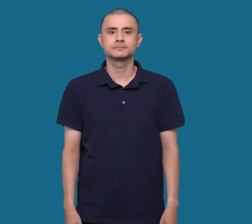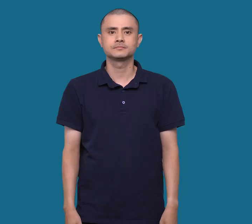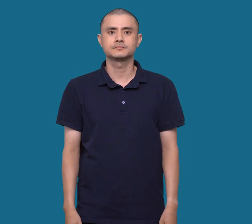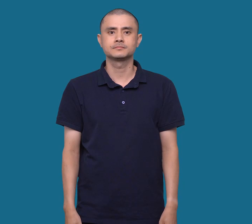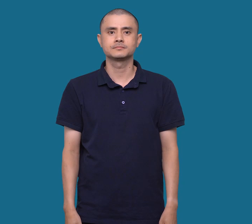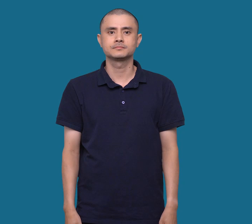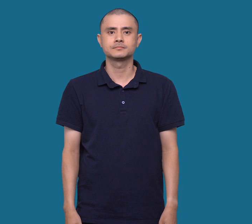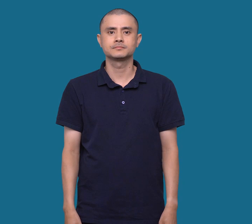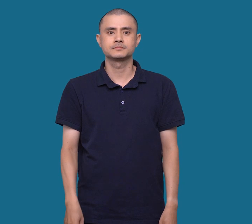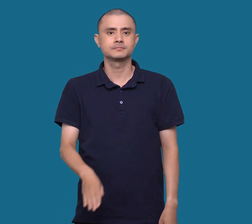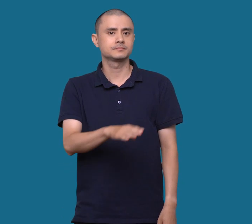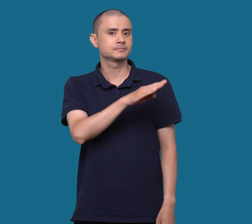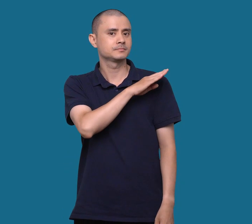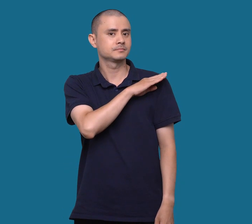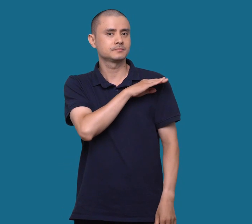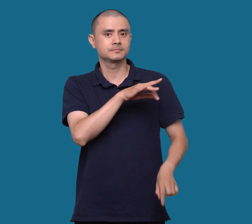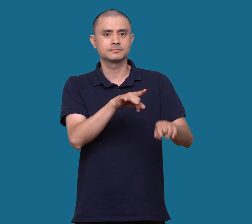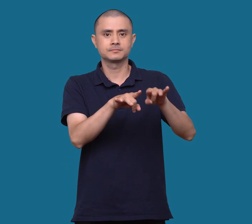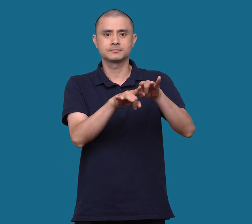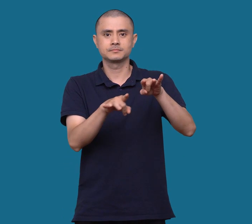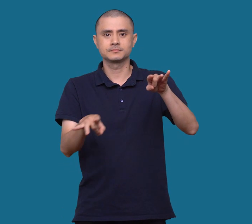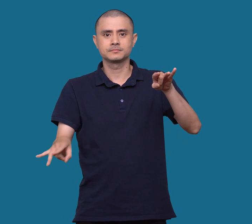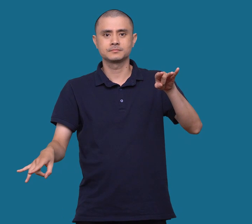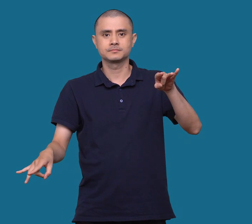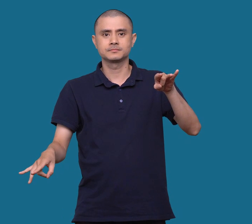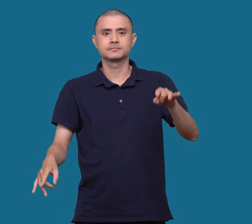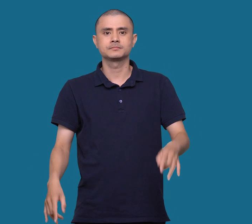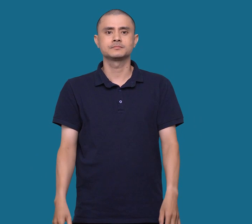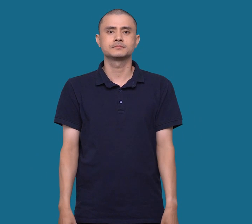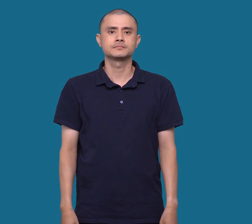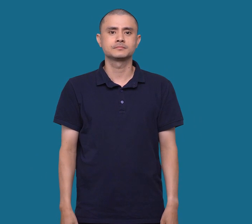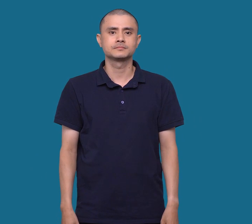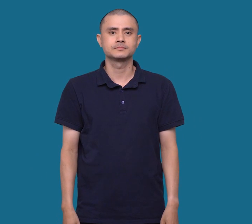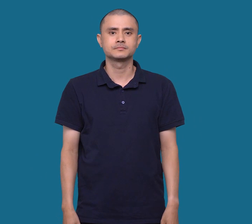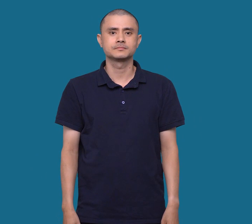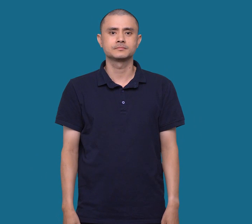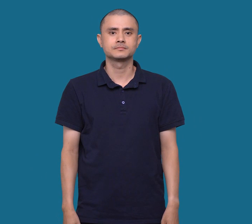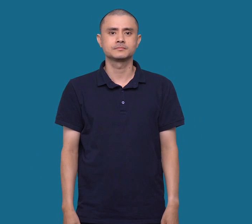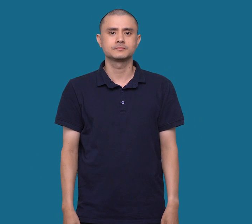em họ